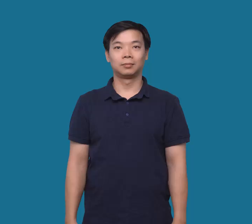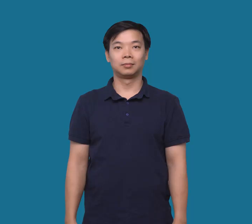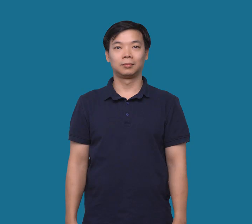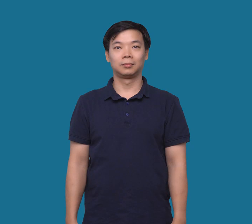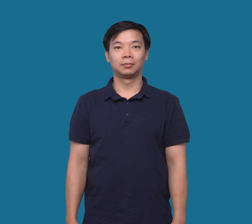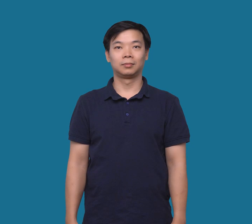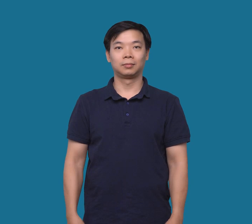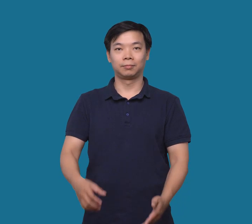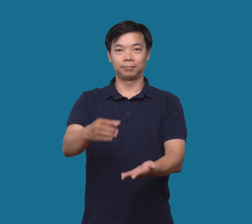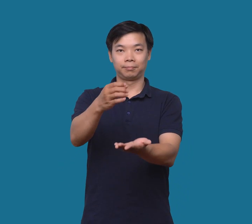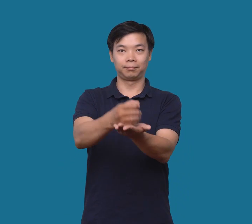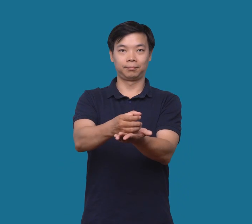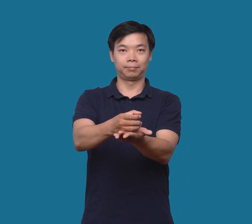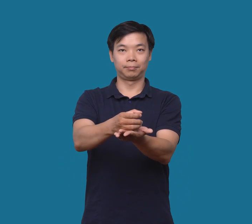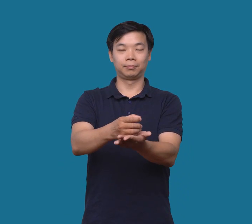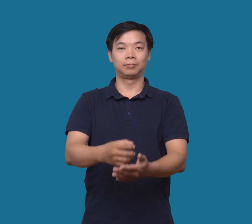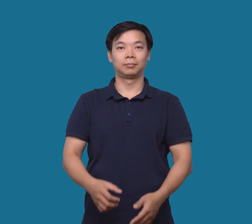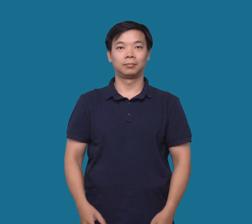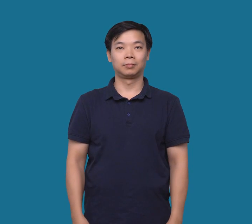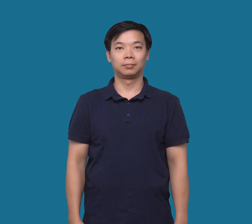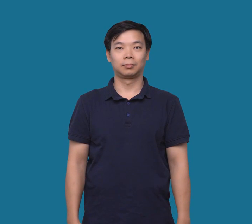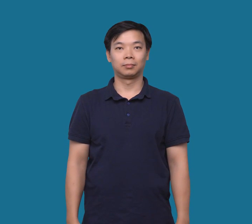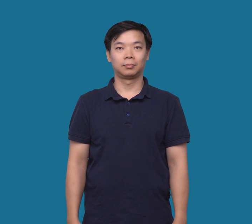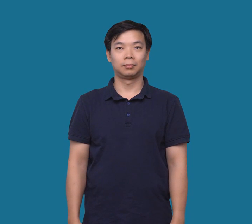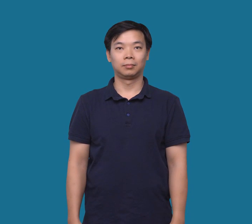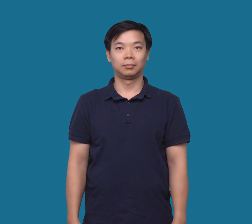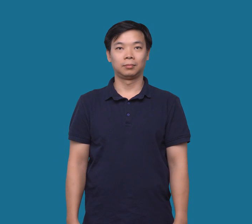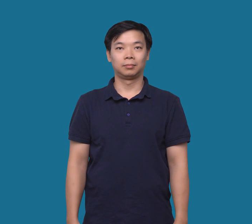cốc